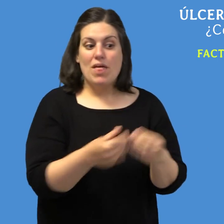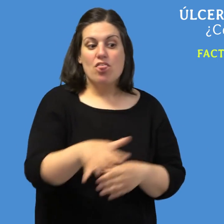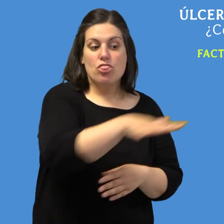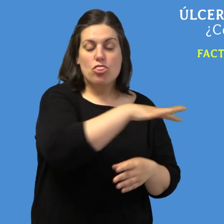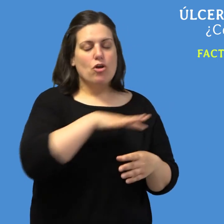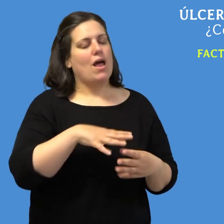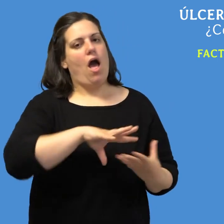dónde